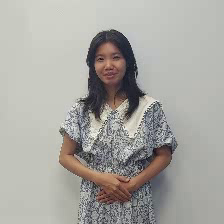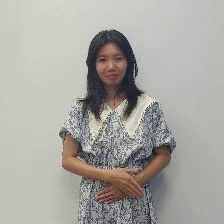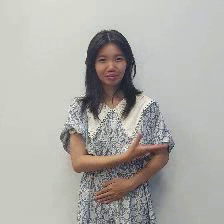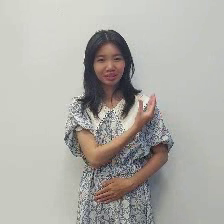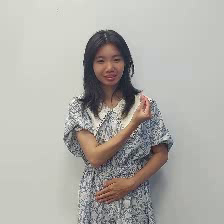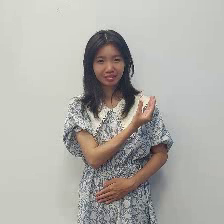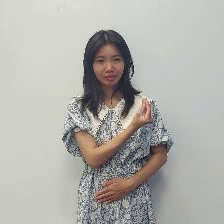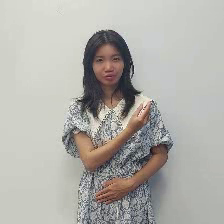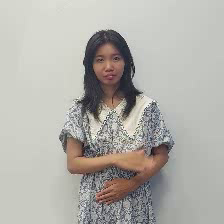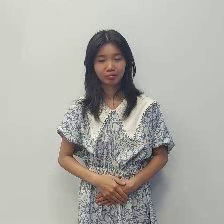Xúc động